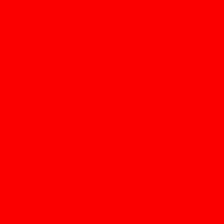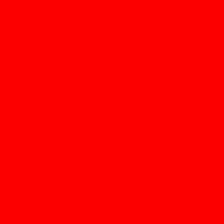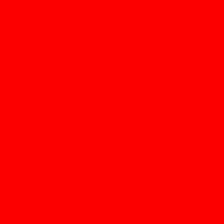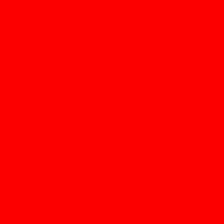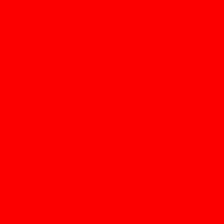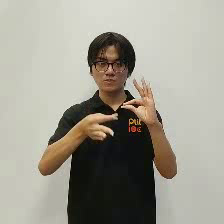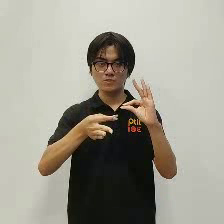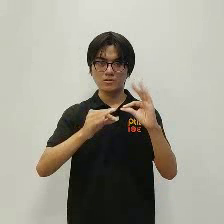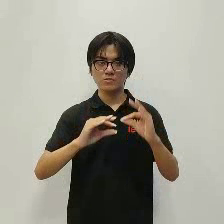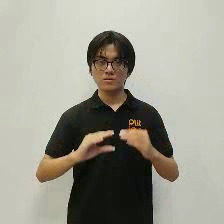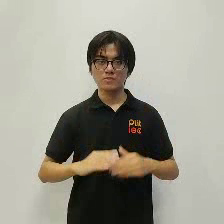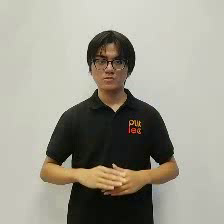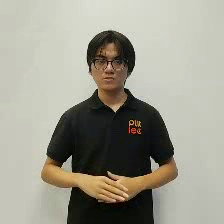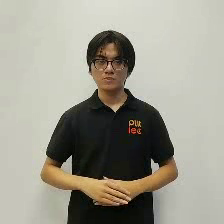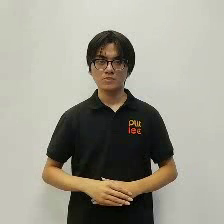Rau